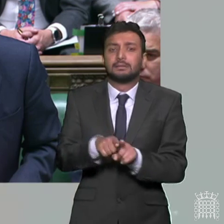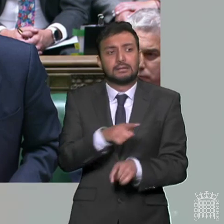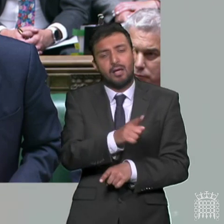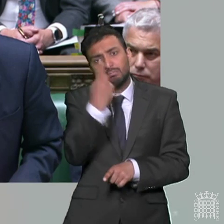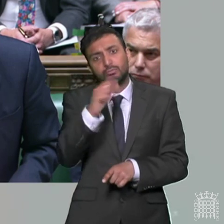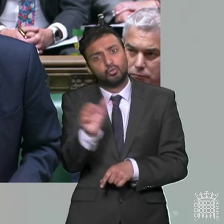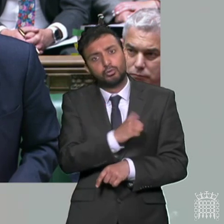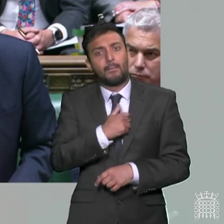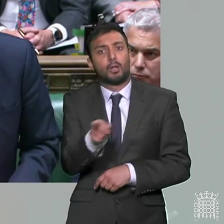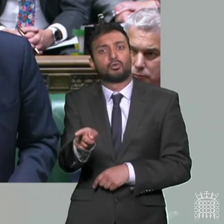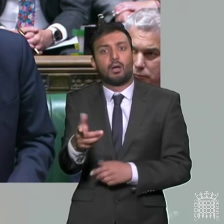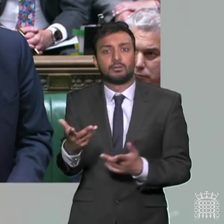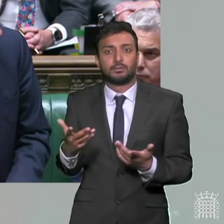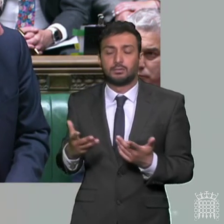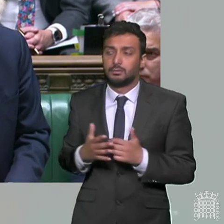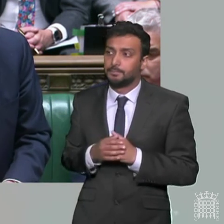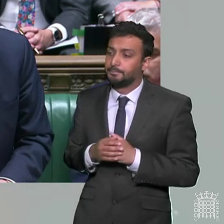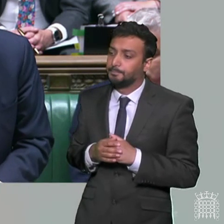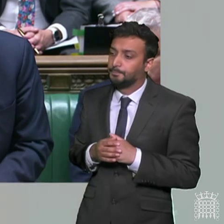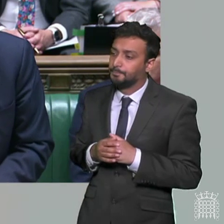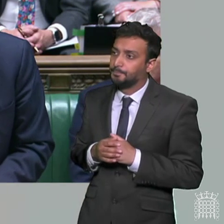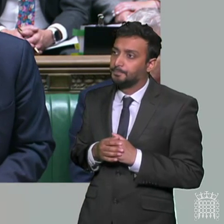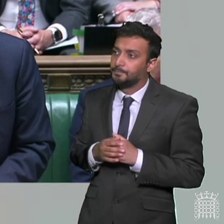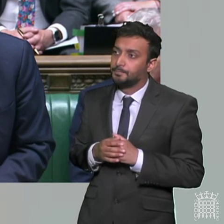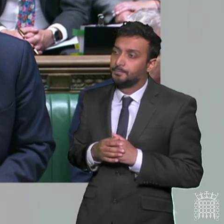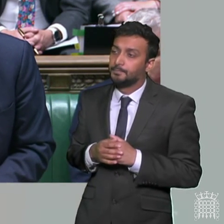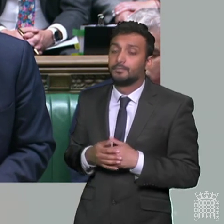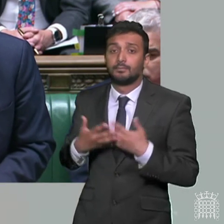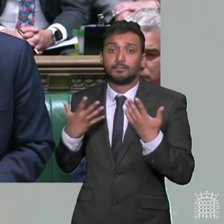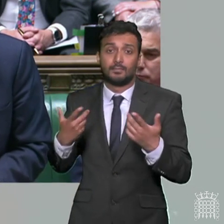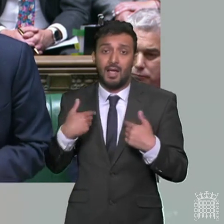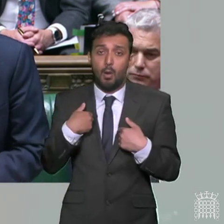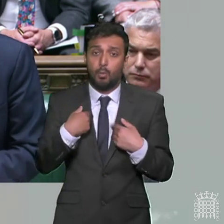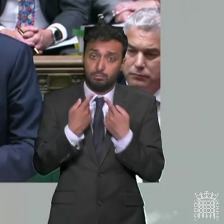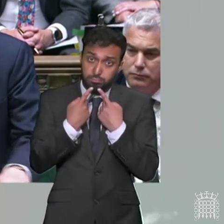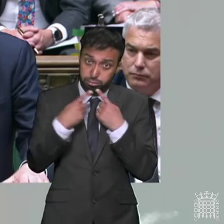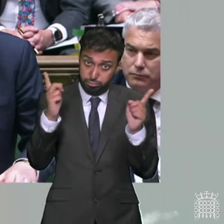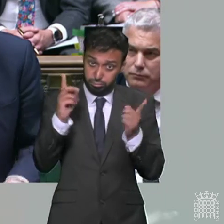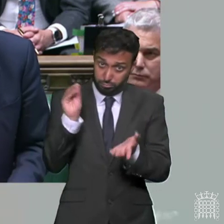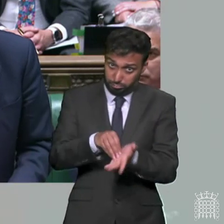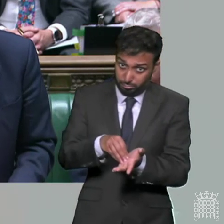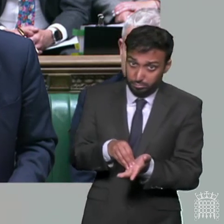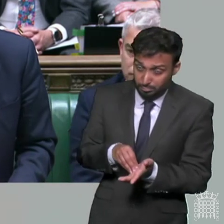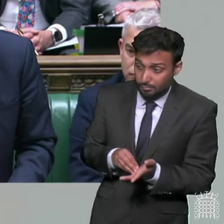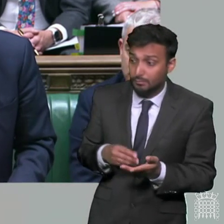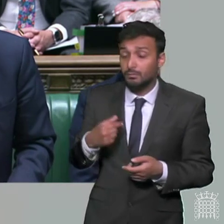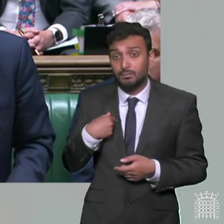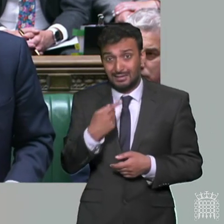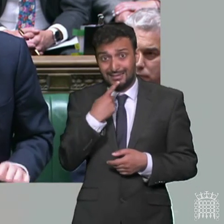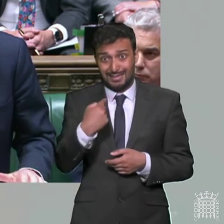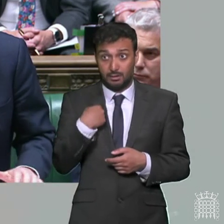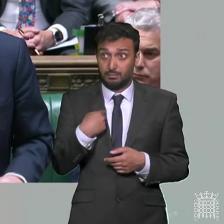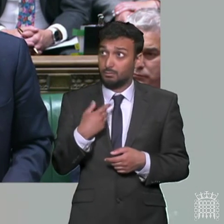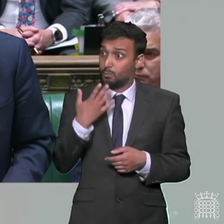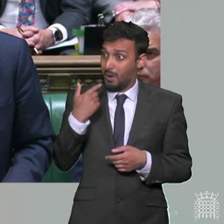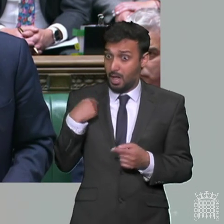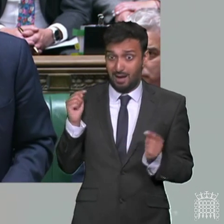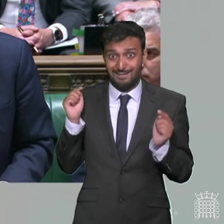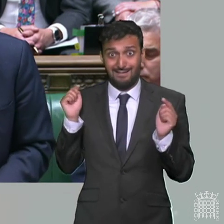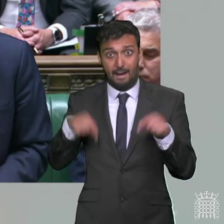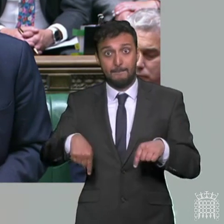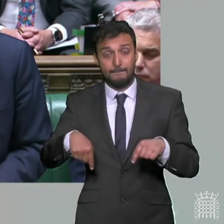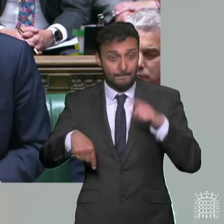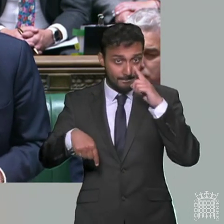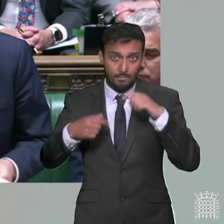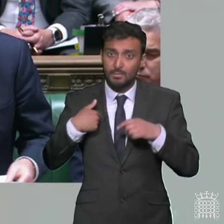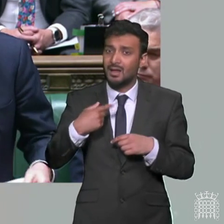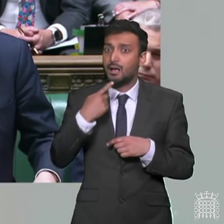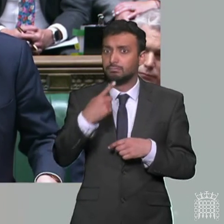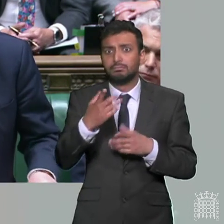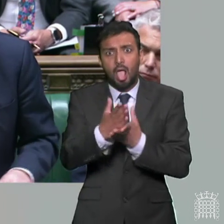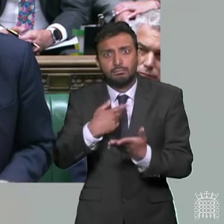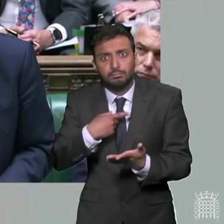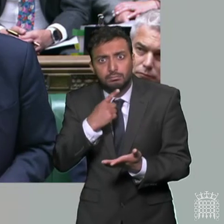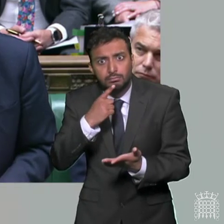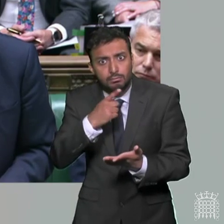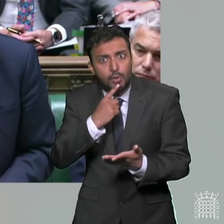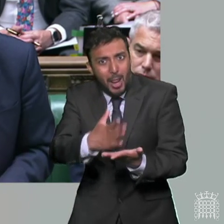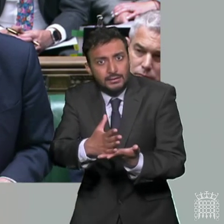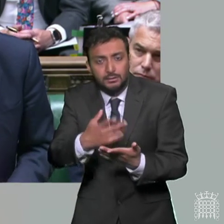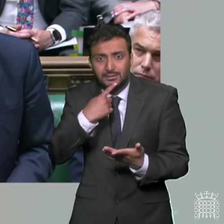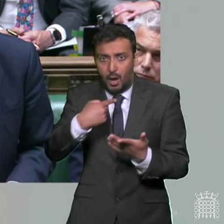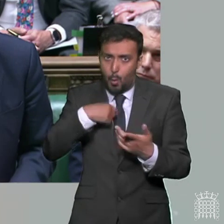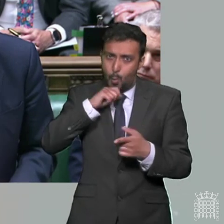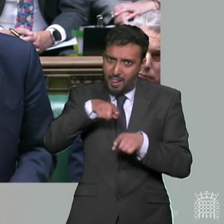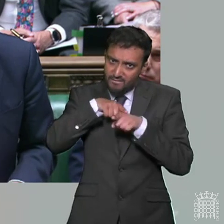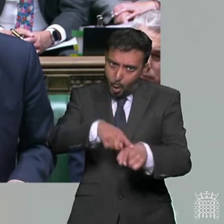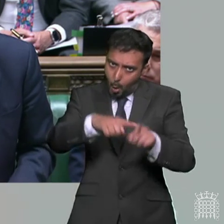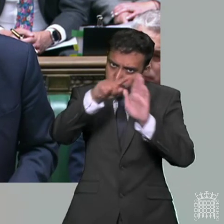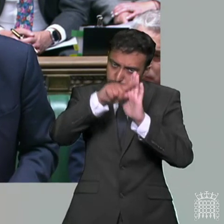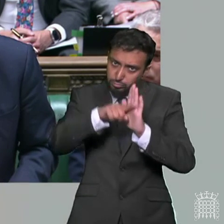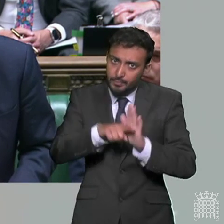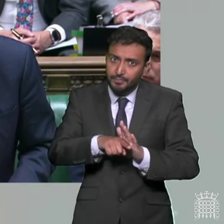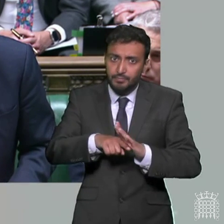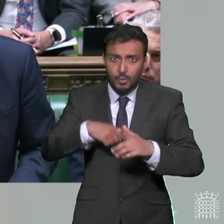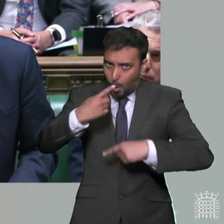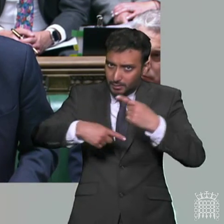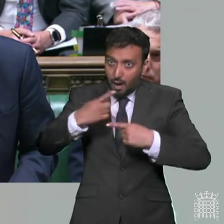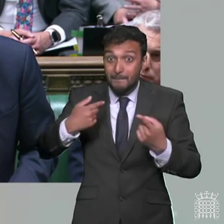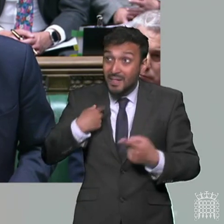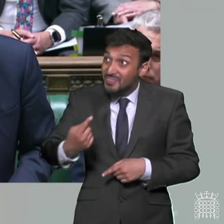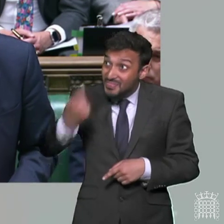I am happy to set on the record now that when I came to this House and said in all sincerity that the rules and guidance had been followed at all times, it was what I believed to be true.